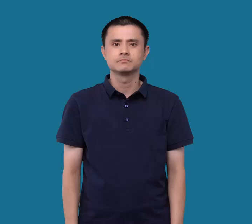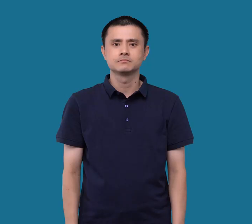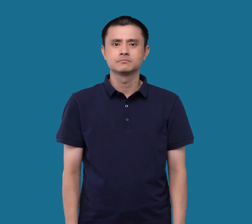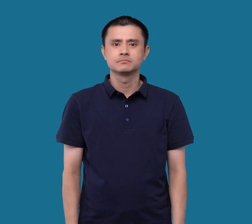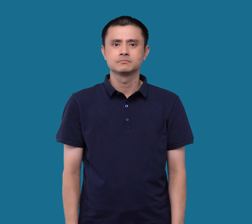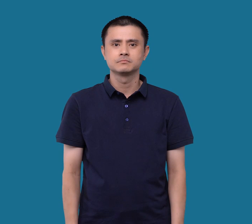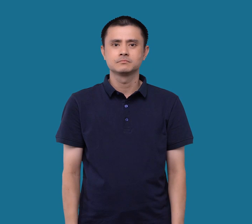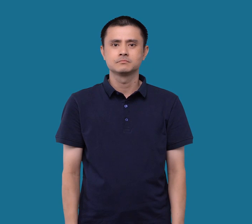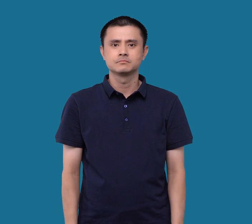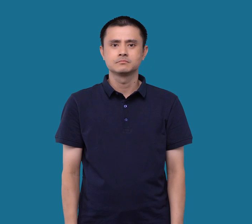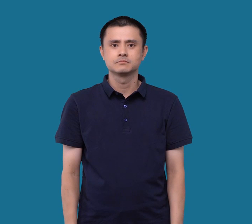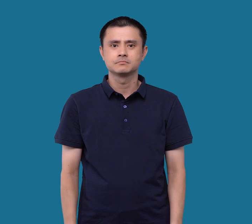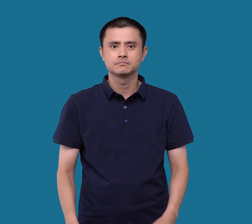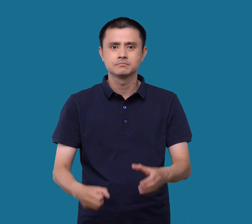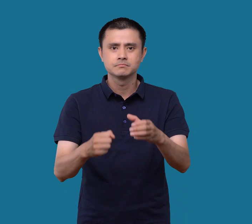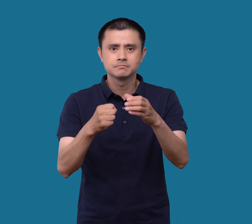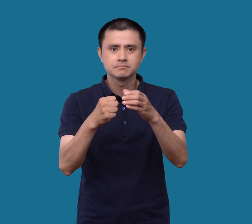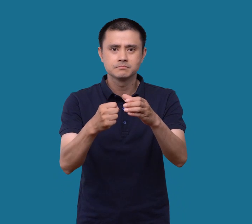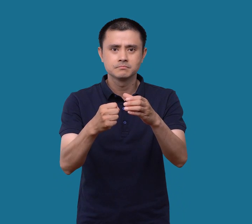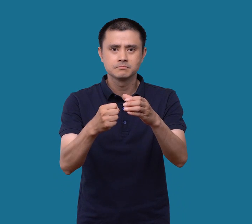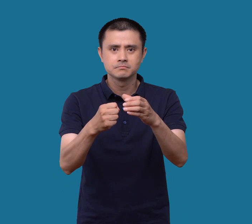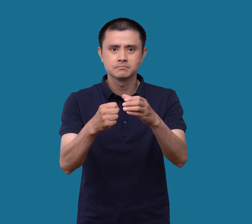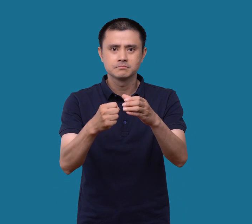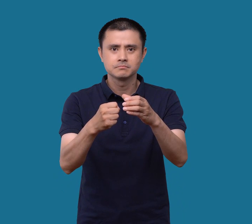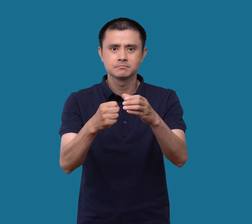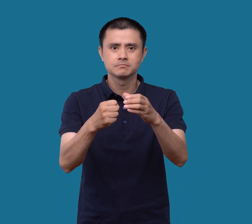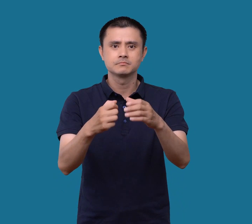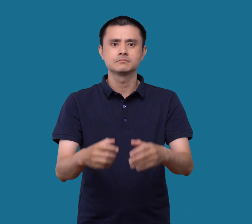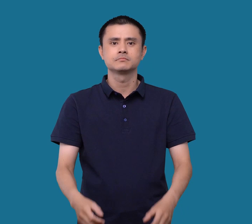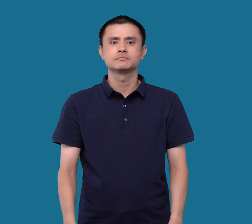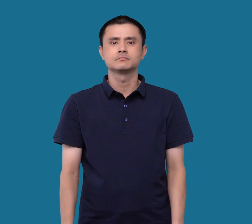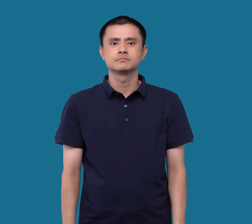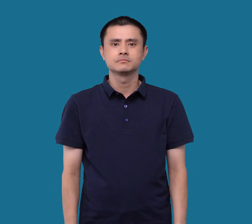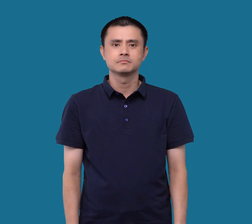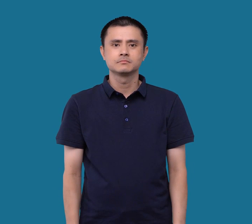ca